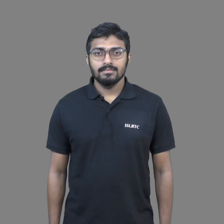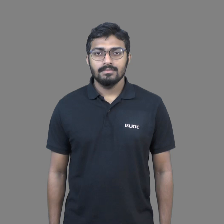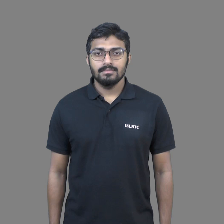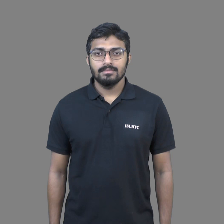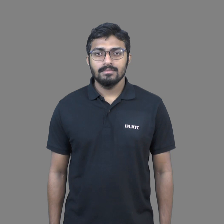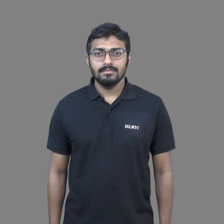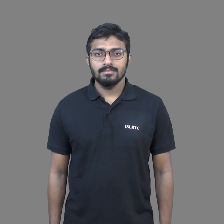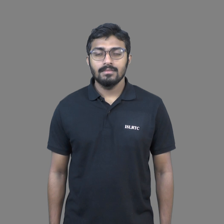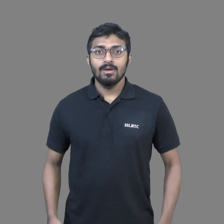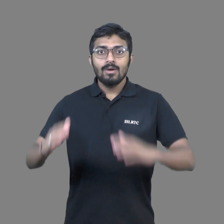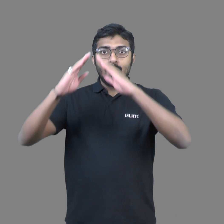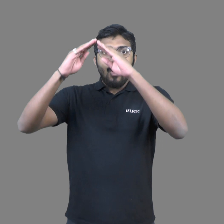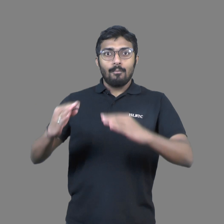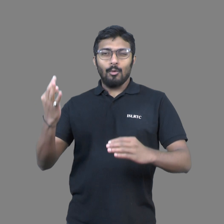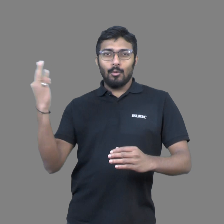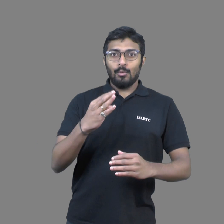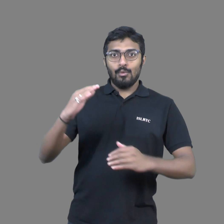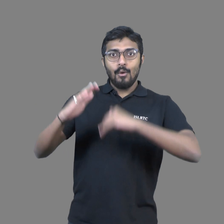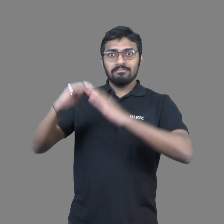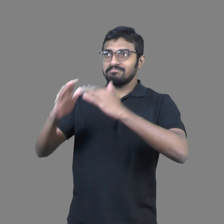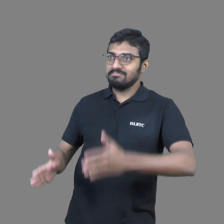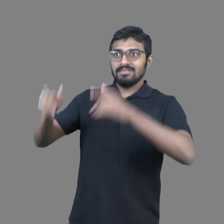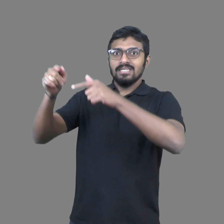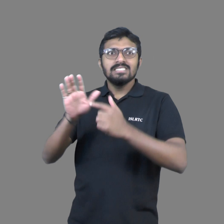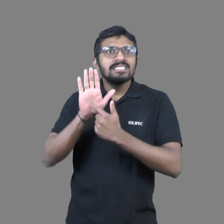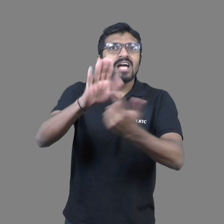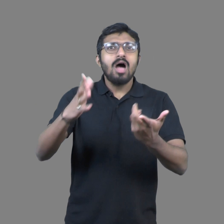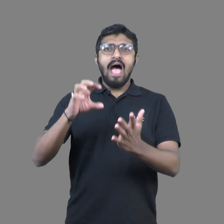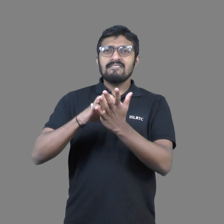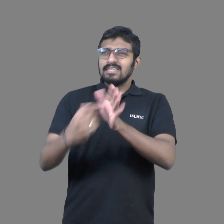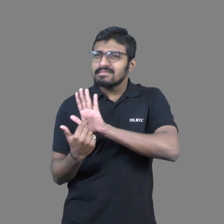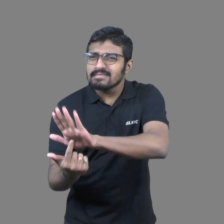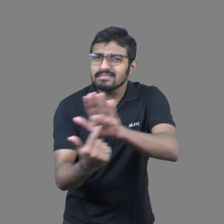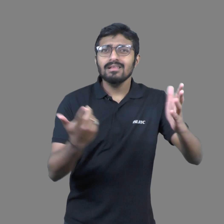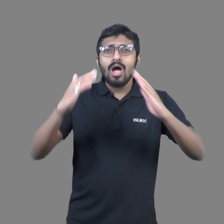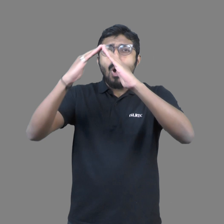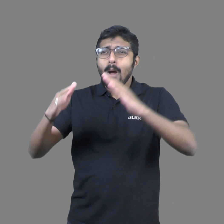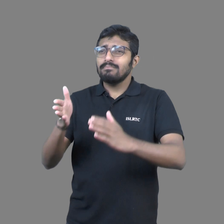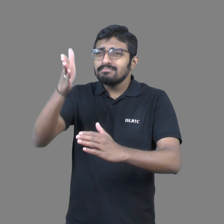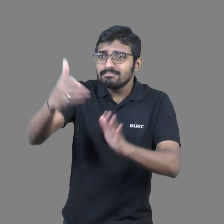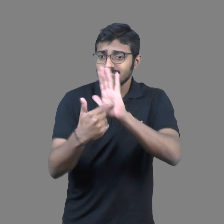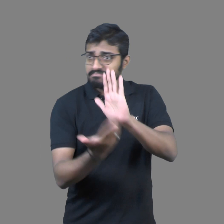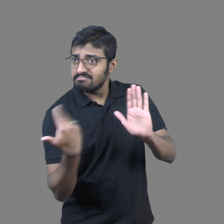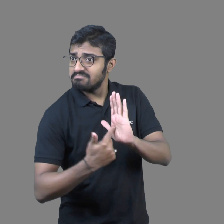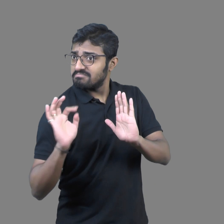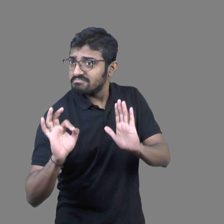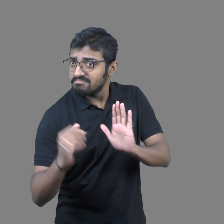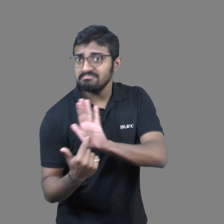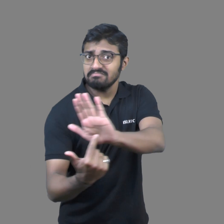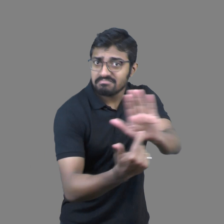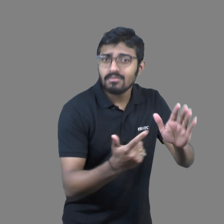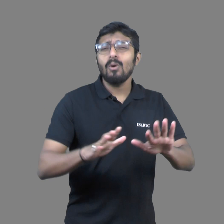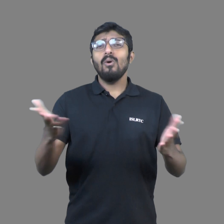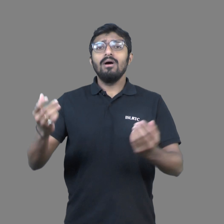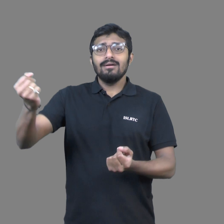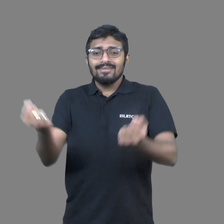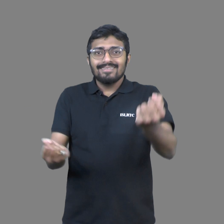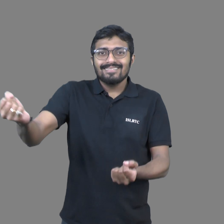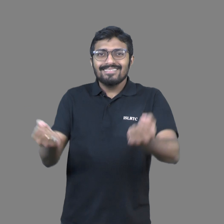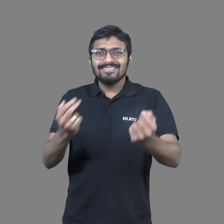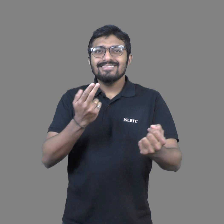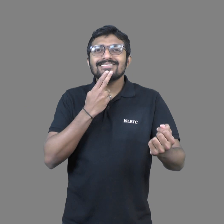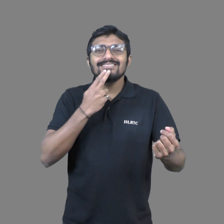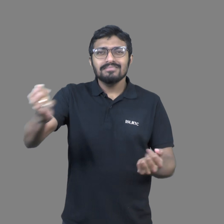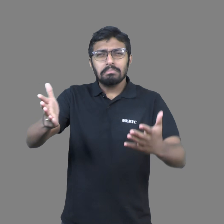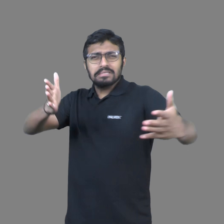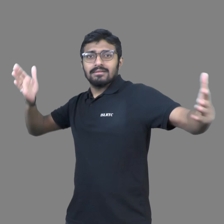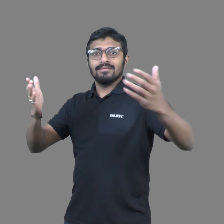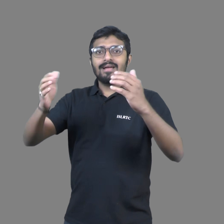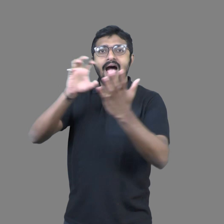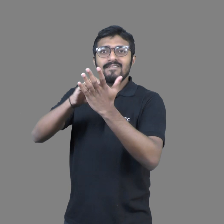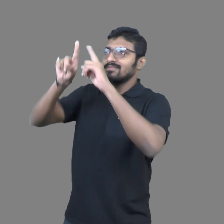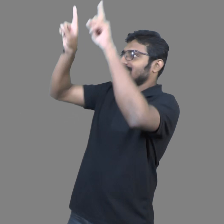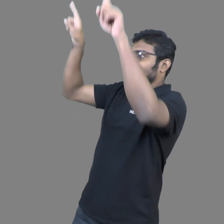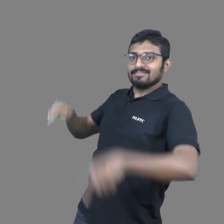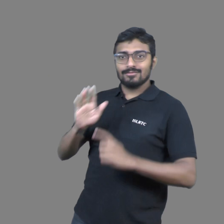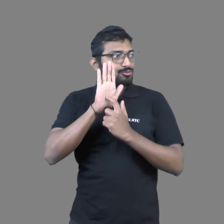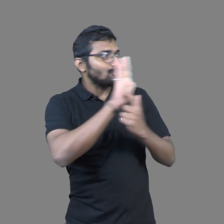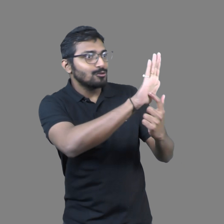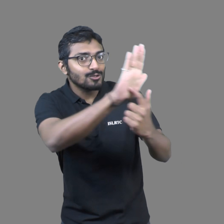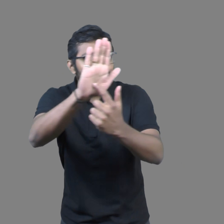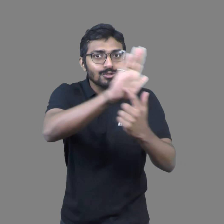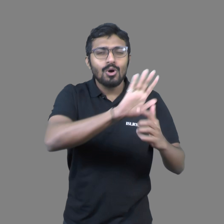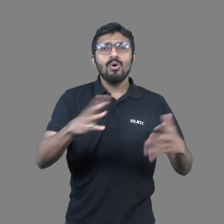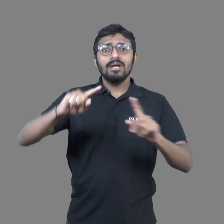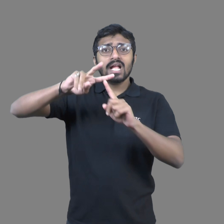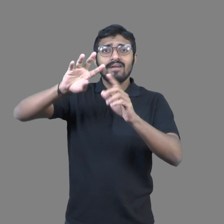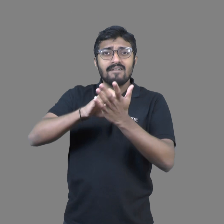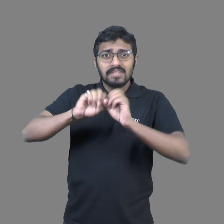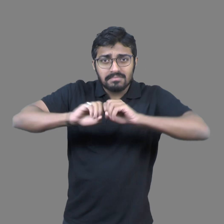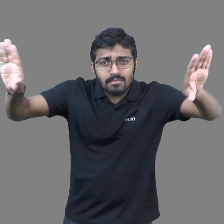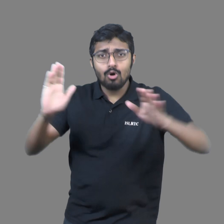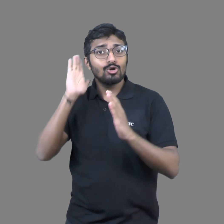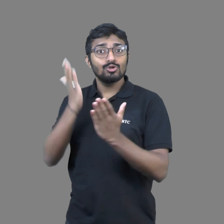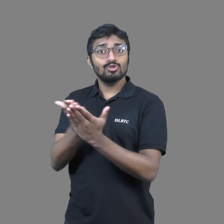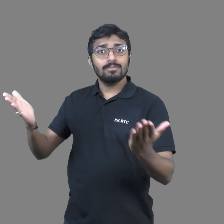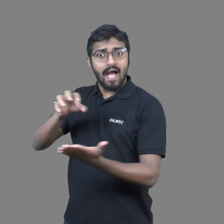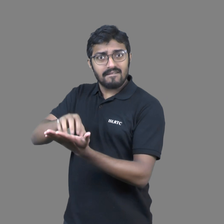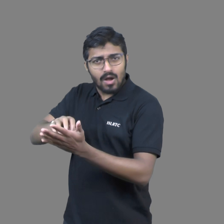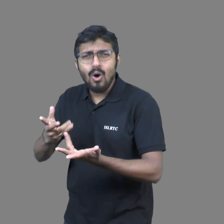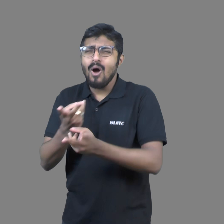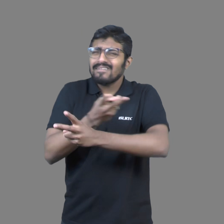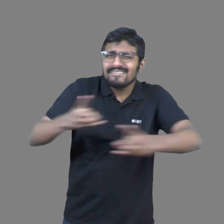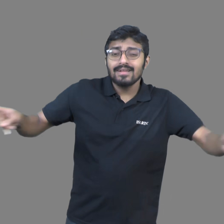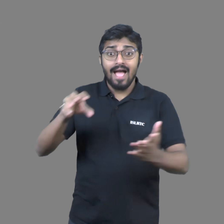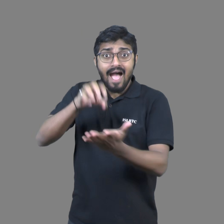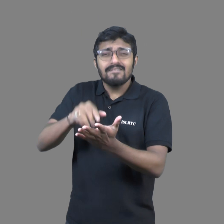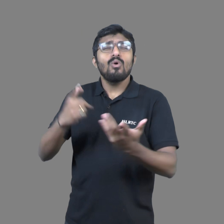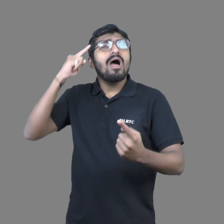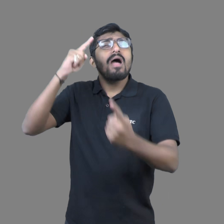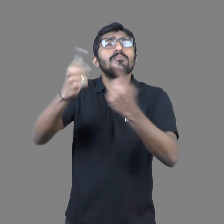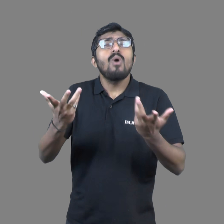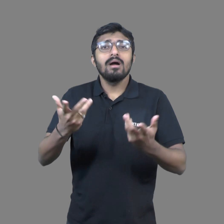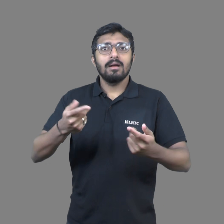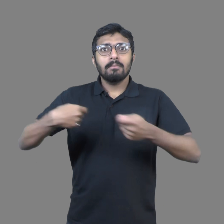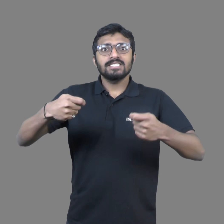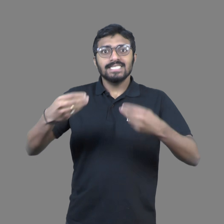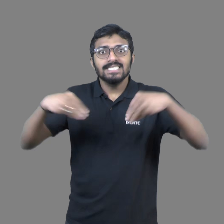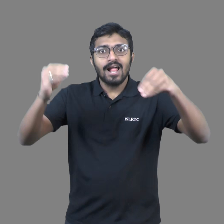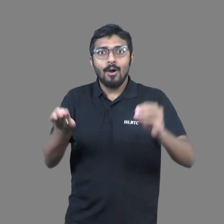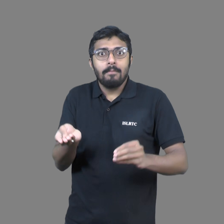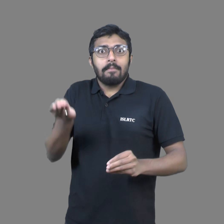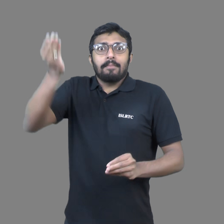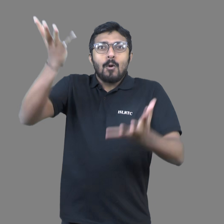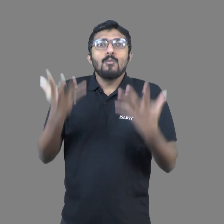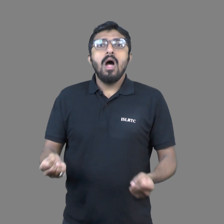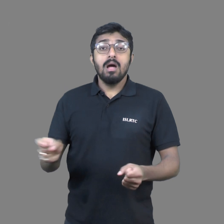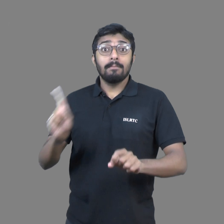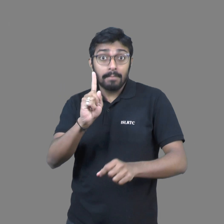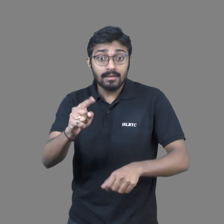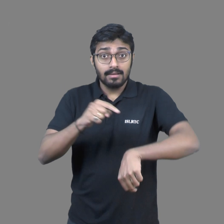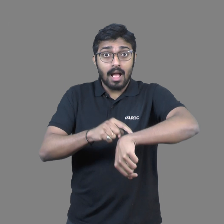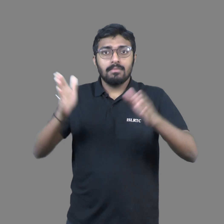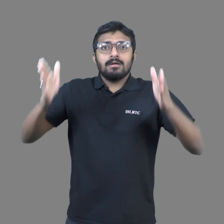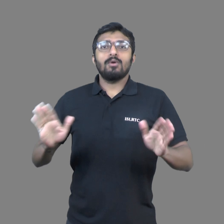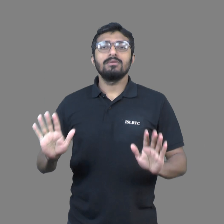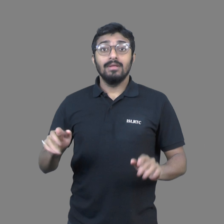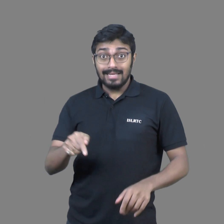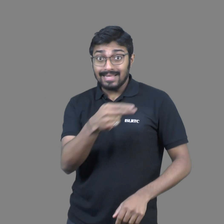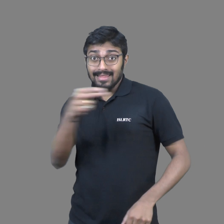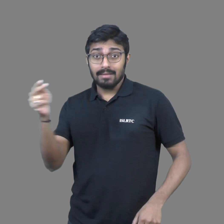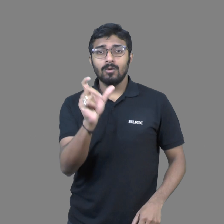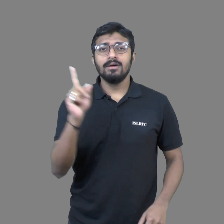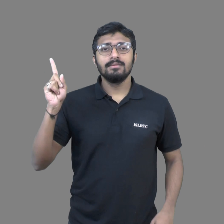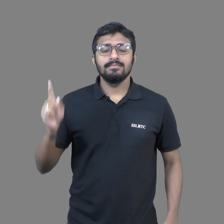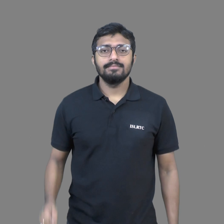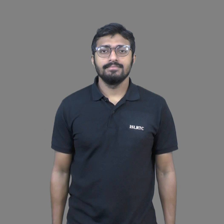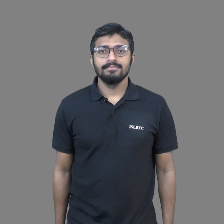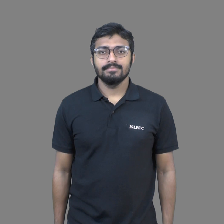Advertising campaign